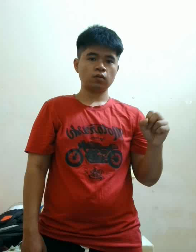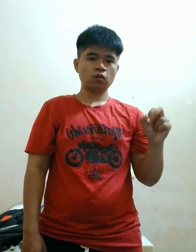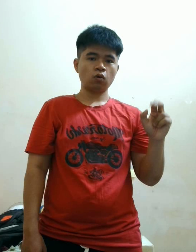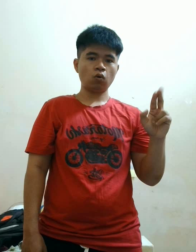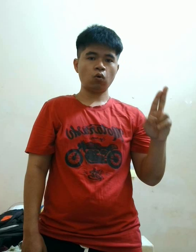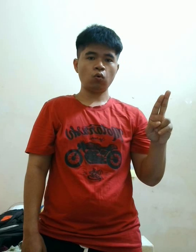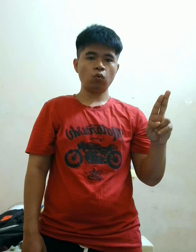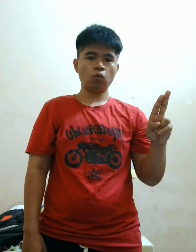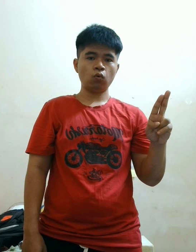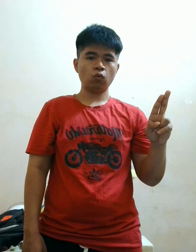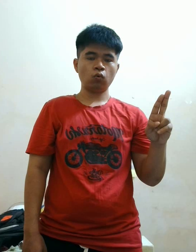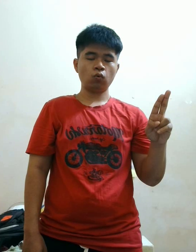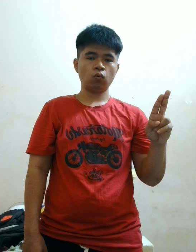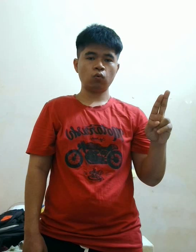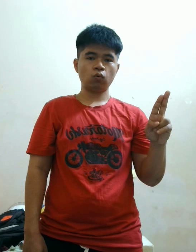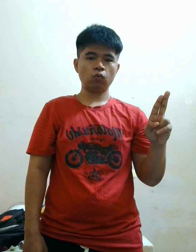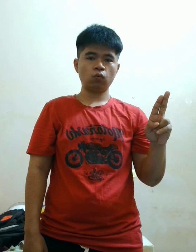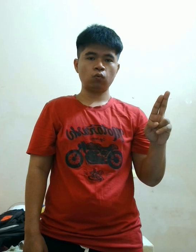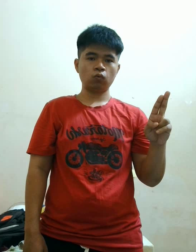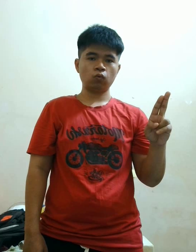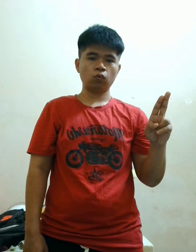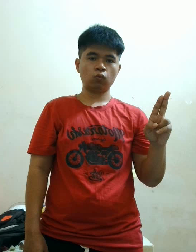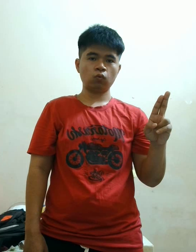u